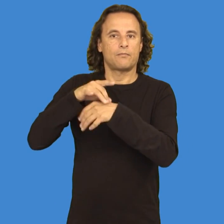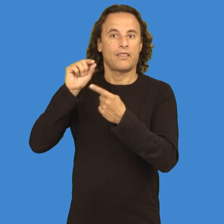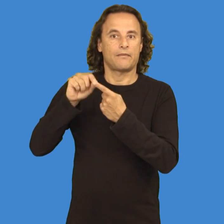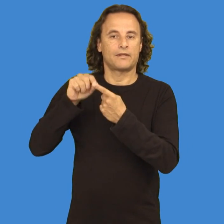diabetes